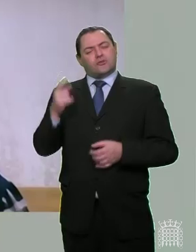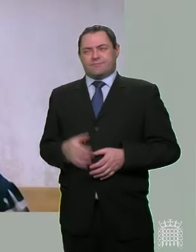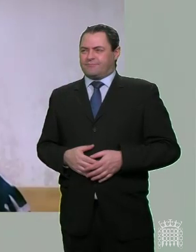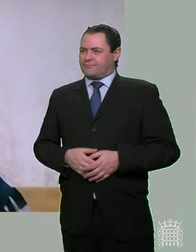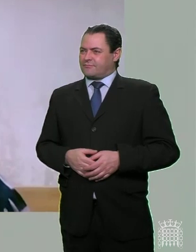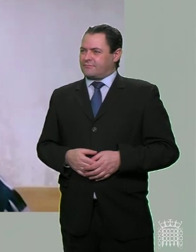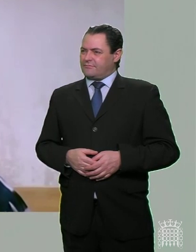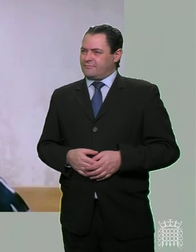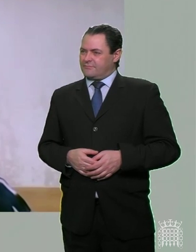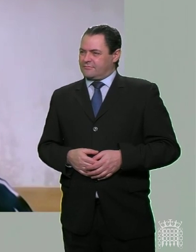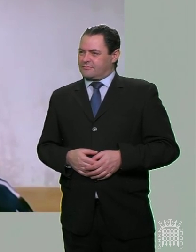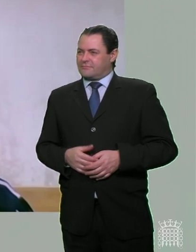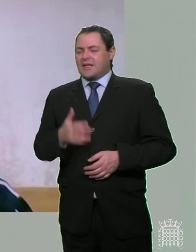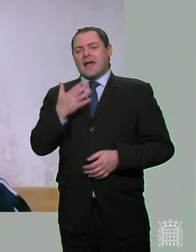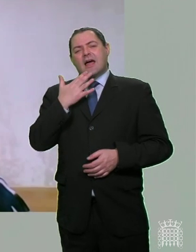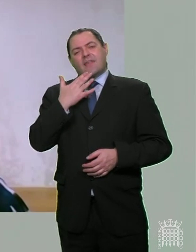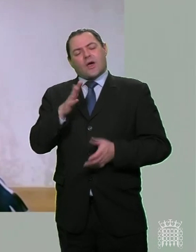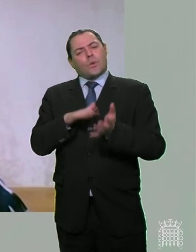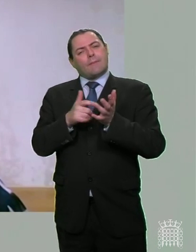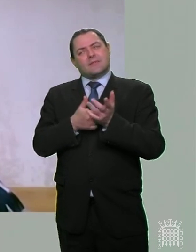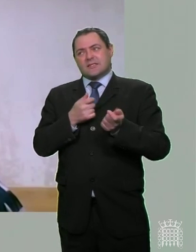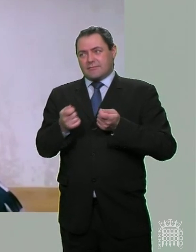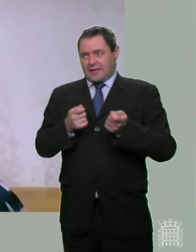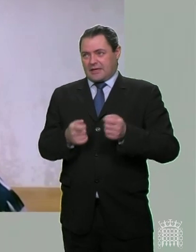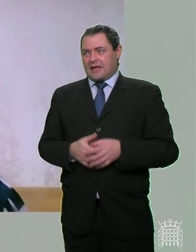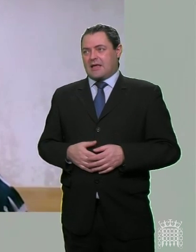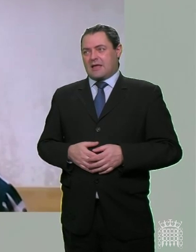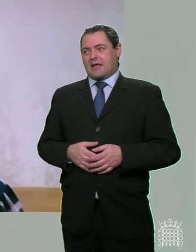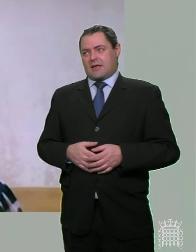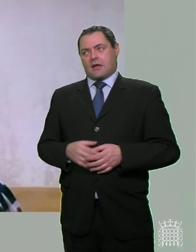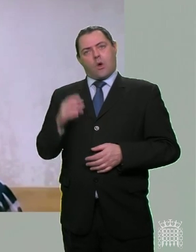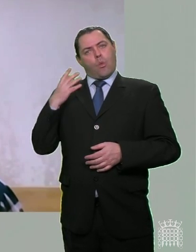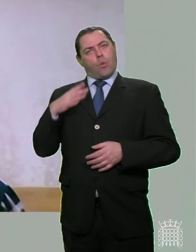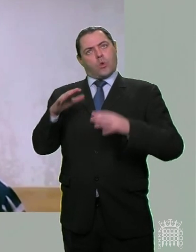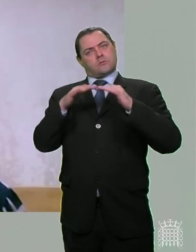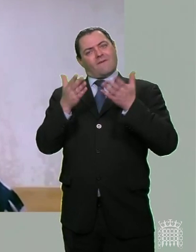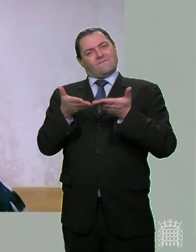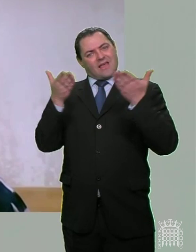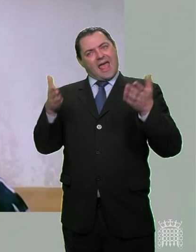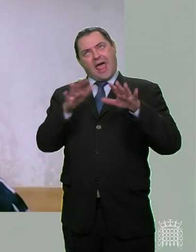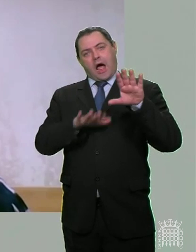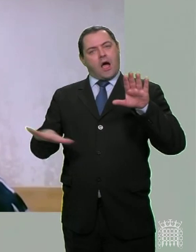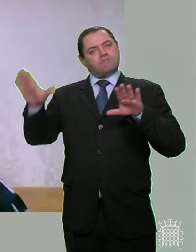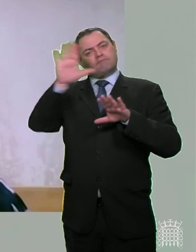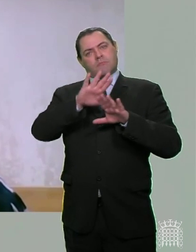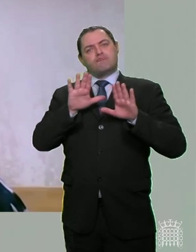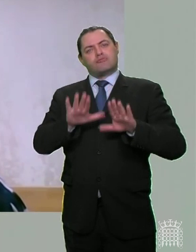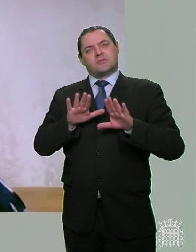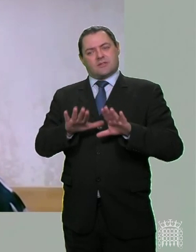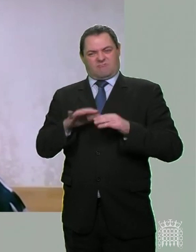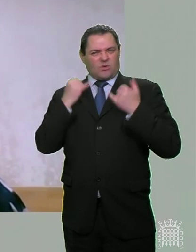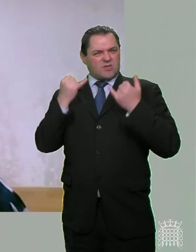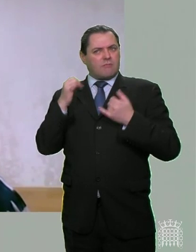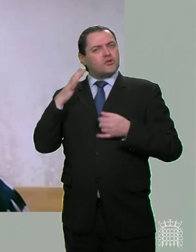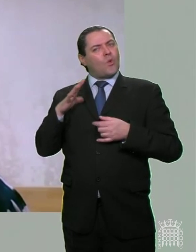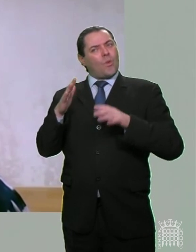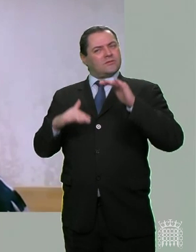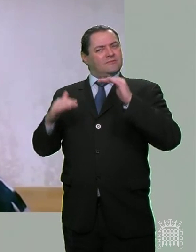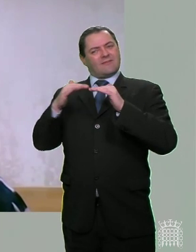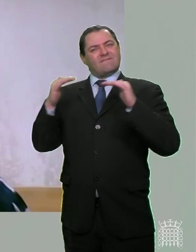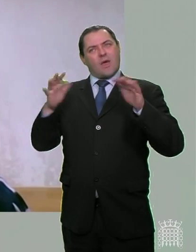The importance of levelling up to constituencies like mine is critical as we look to build back better from covid.